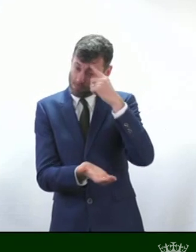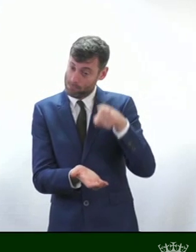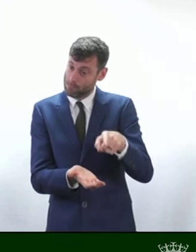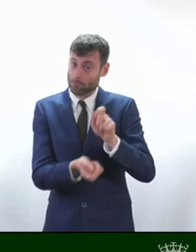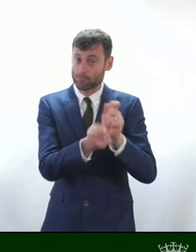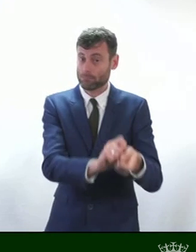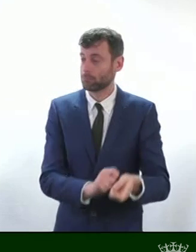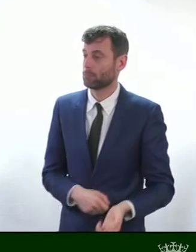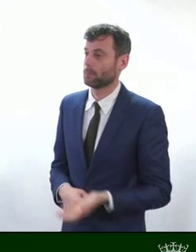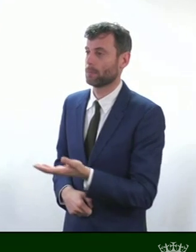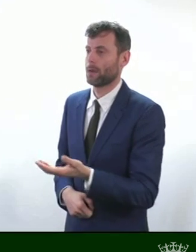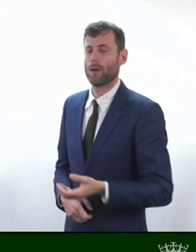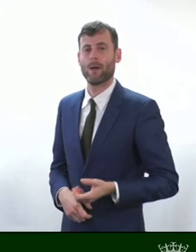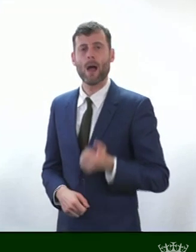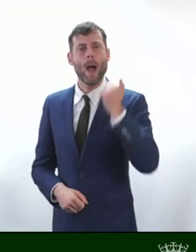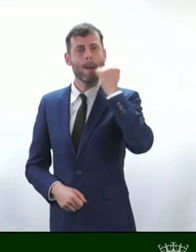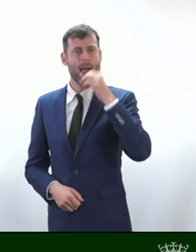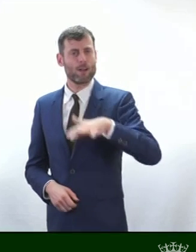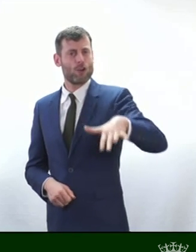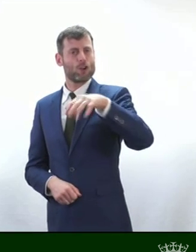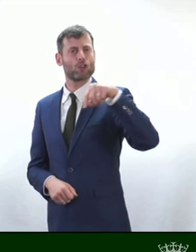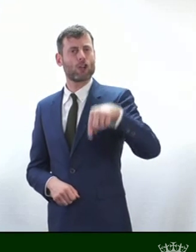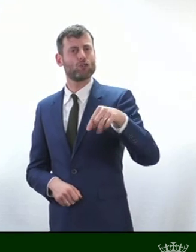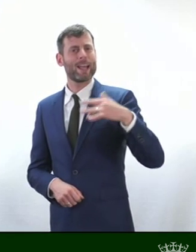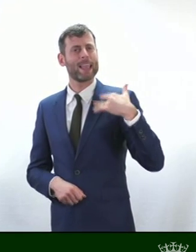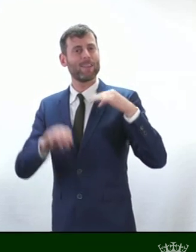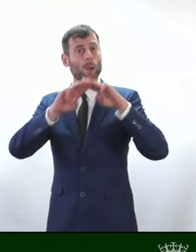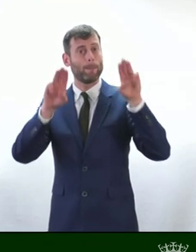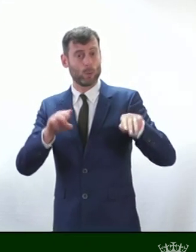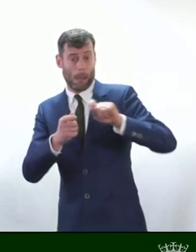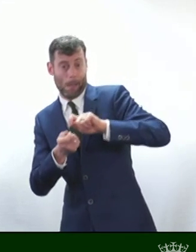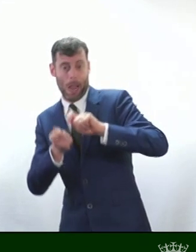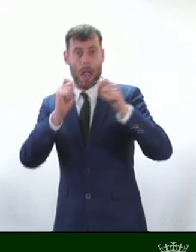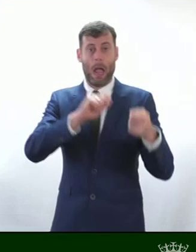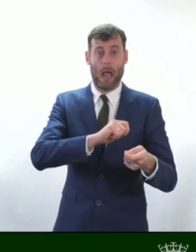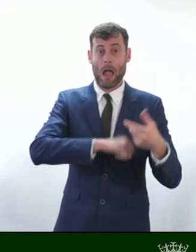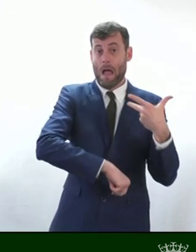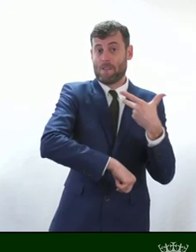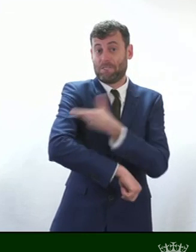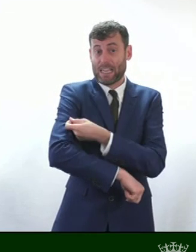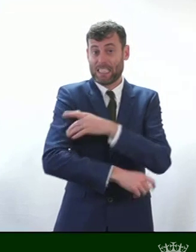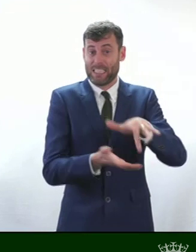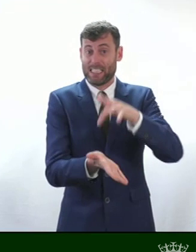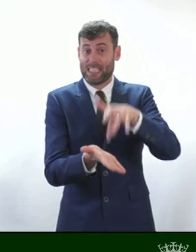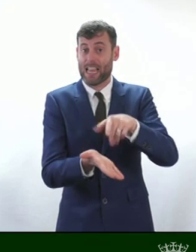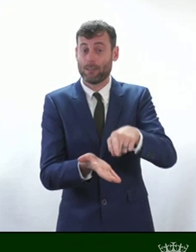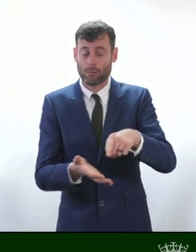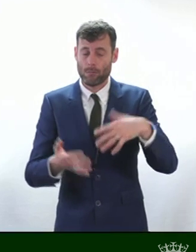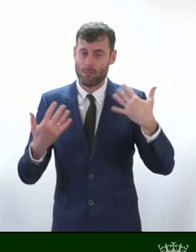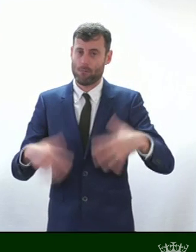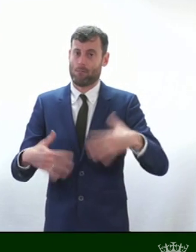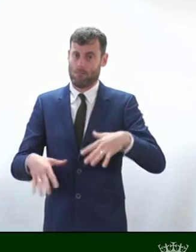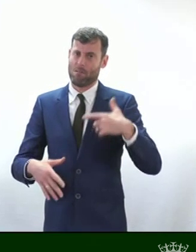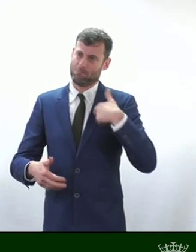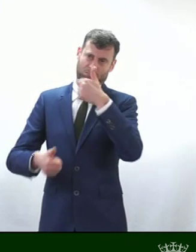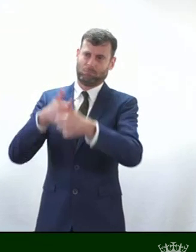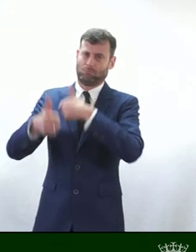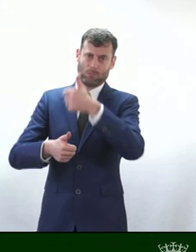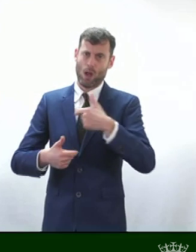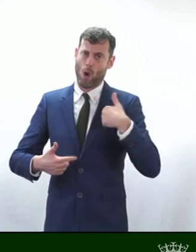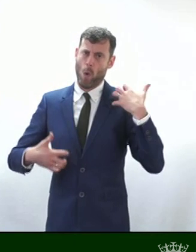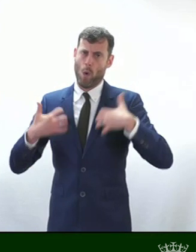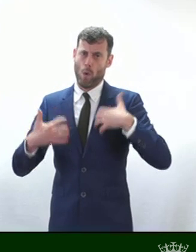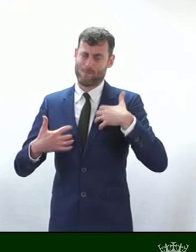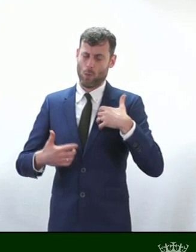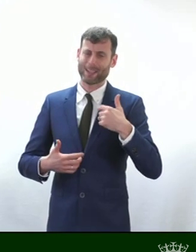I am thrilled that the Black Country Living Museum is in line to be a covid vaccination centre.